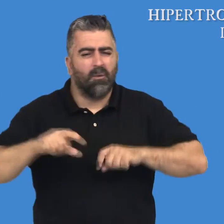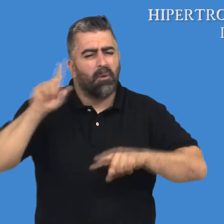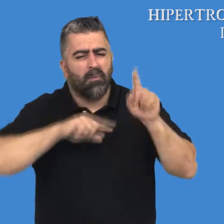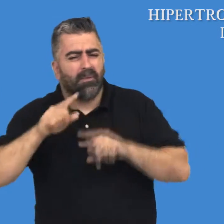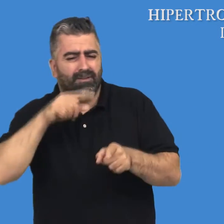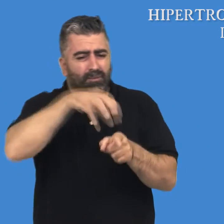problema